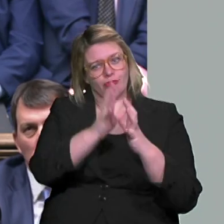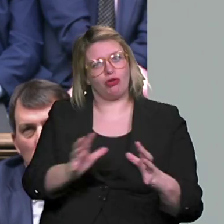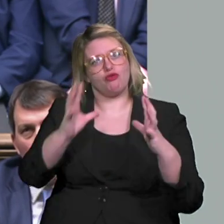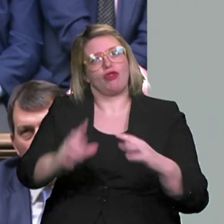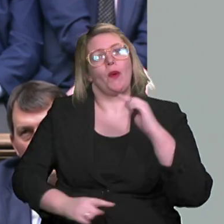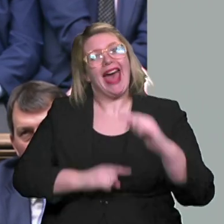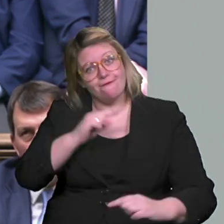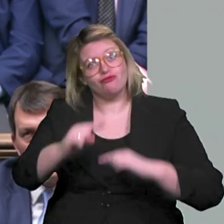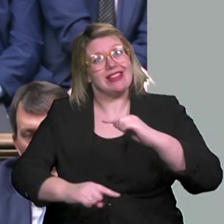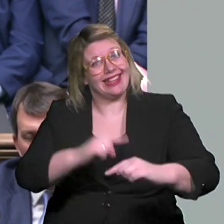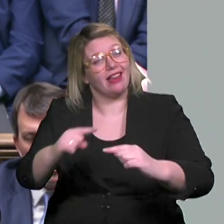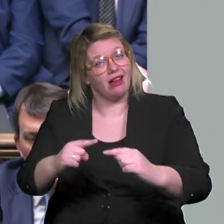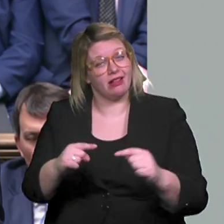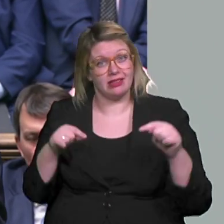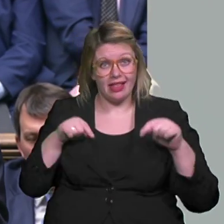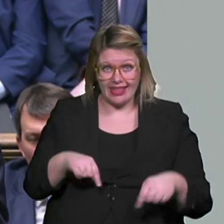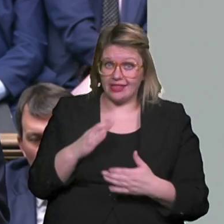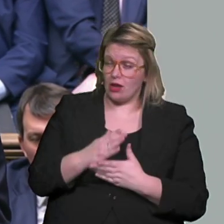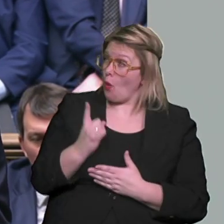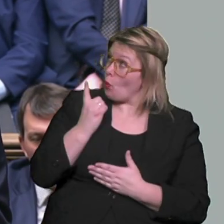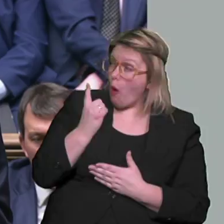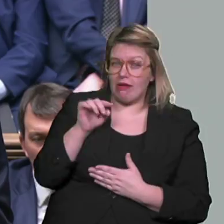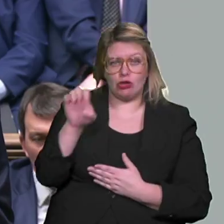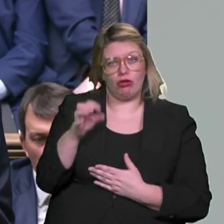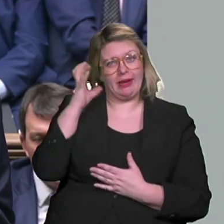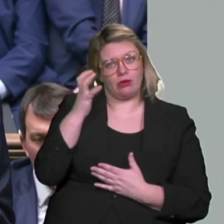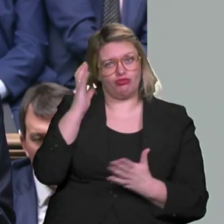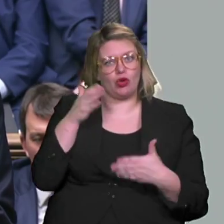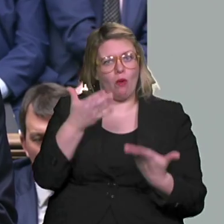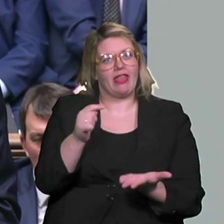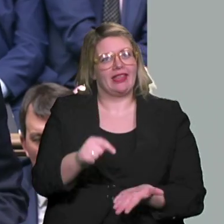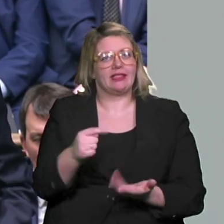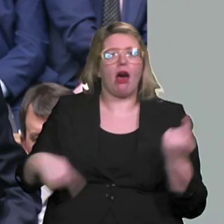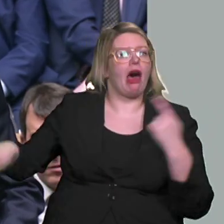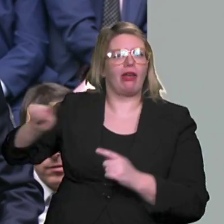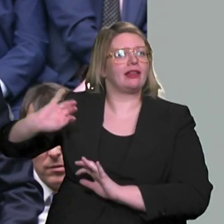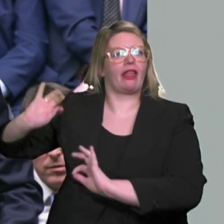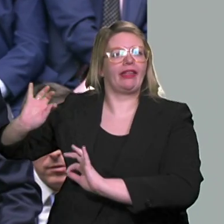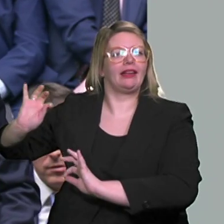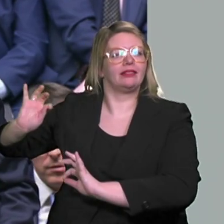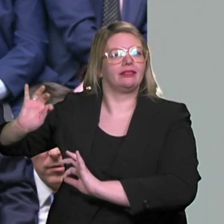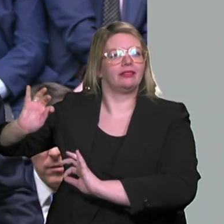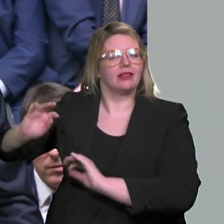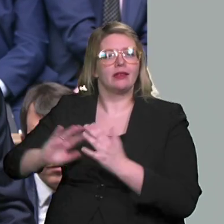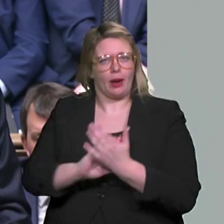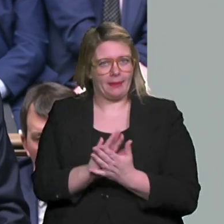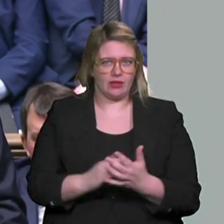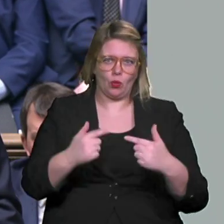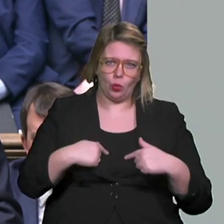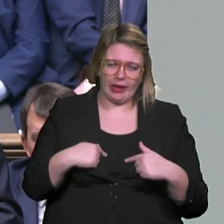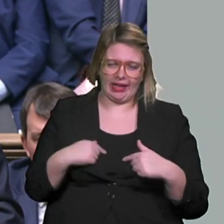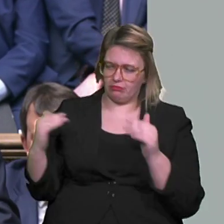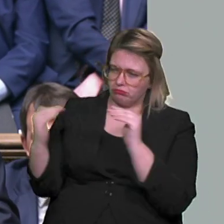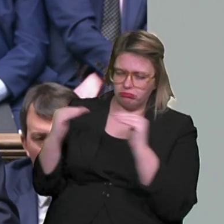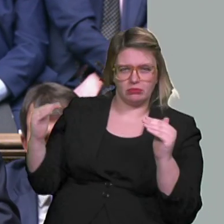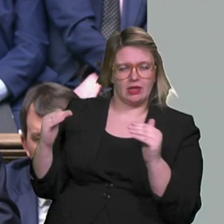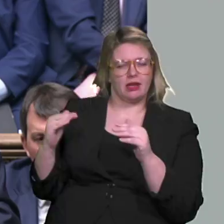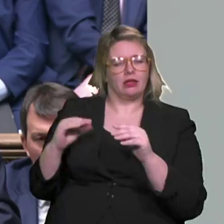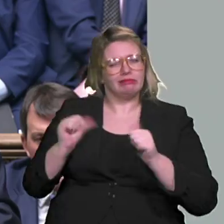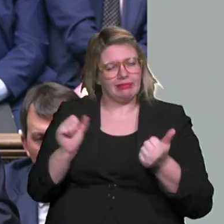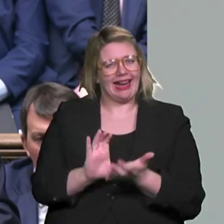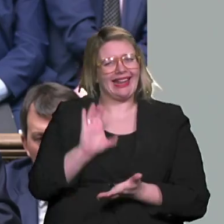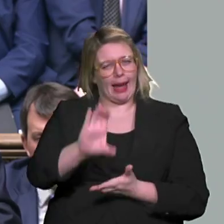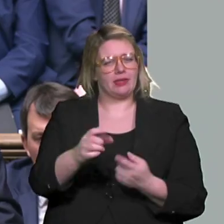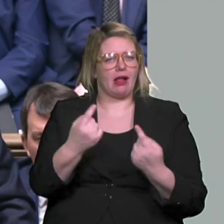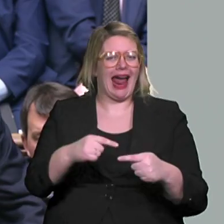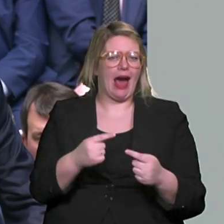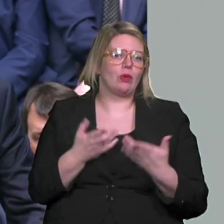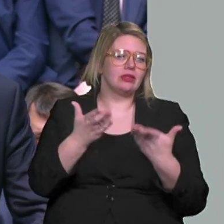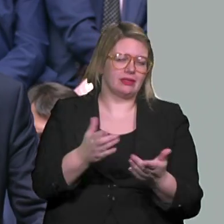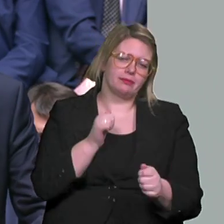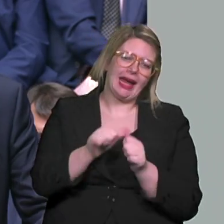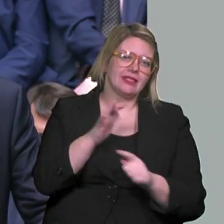This decision makes us the only major European country with full expensing and gives us the joint most generous capital allowance regime of any advanced economy.